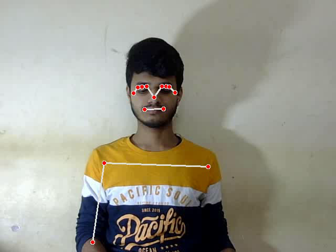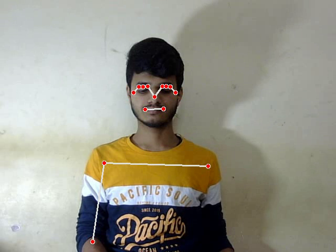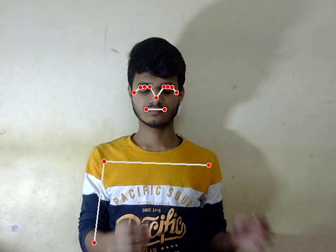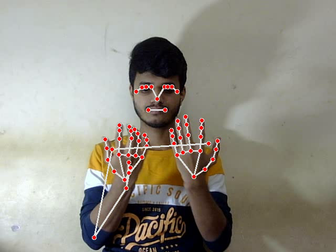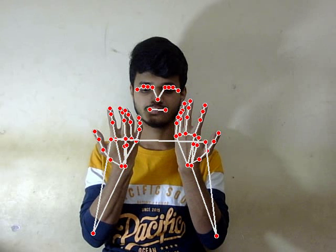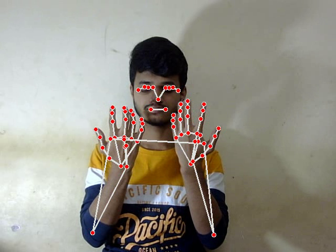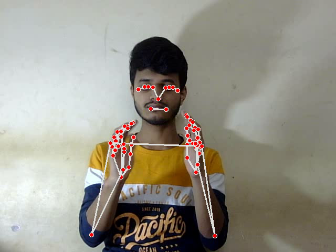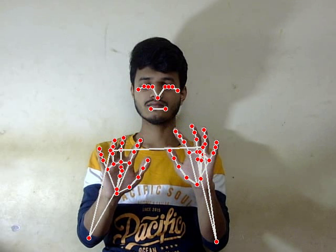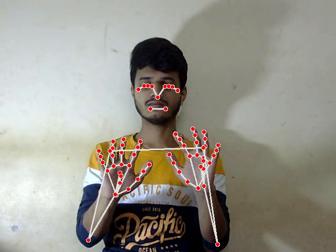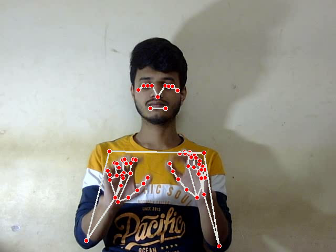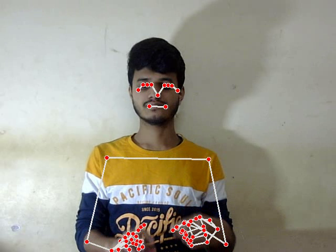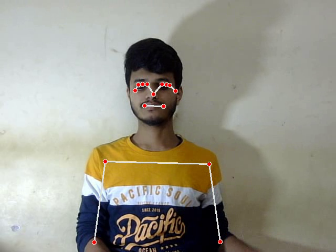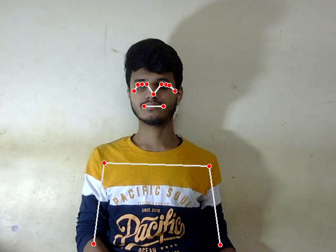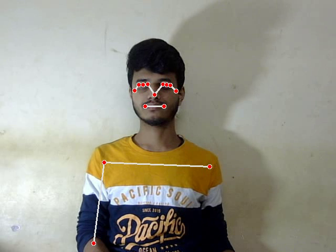finish